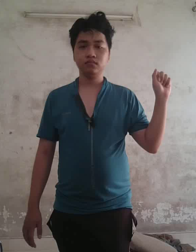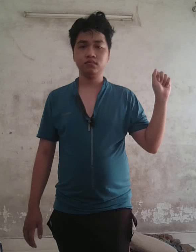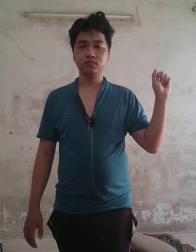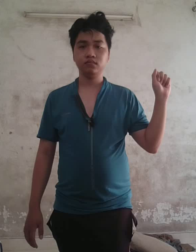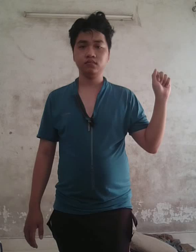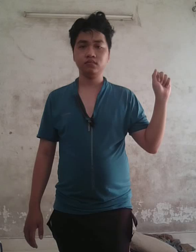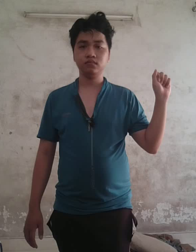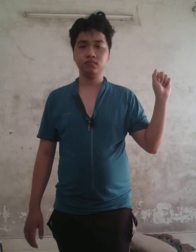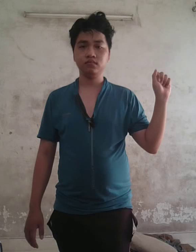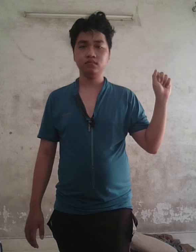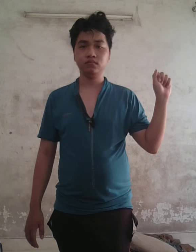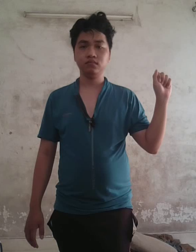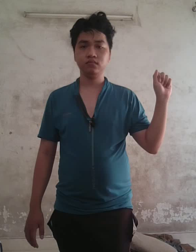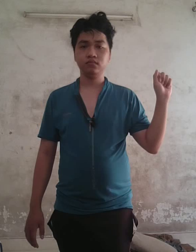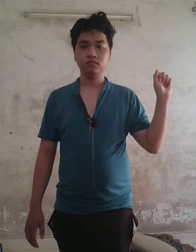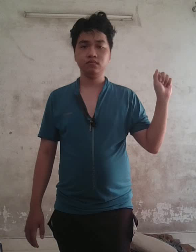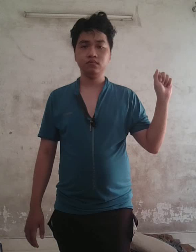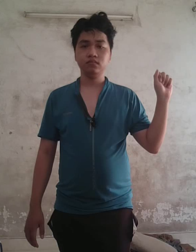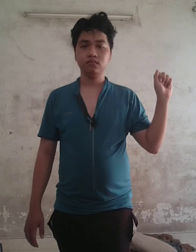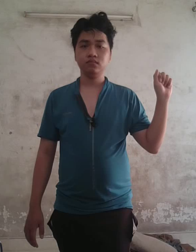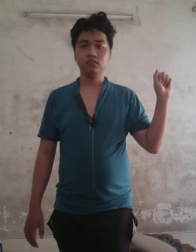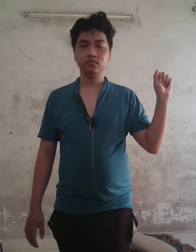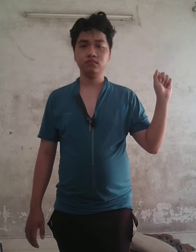a